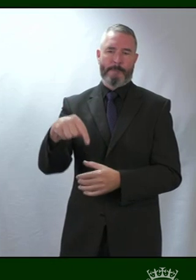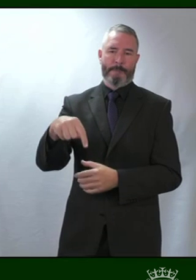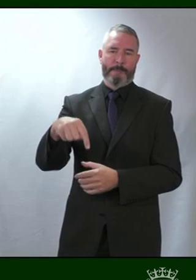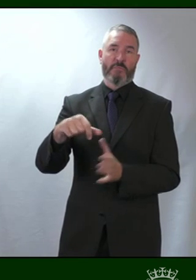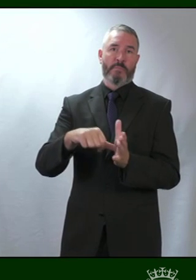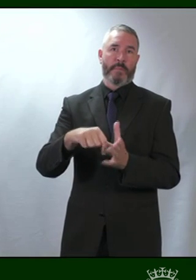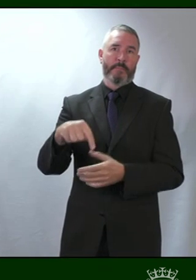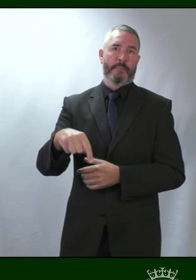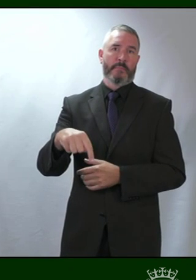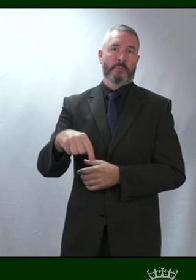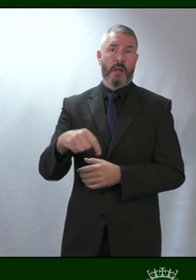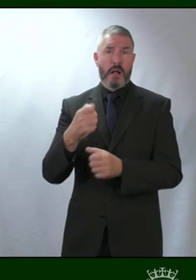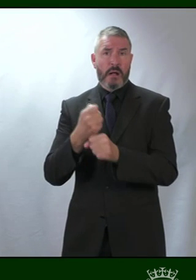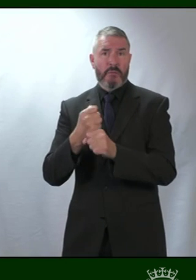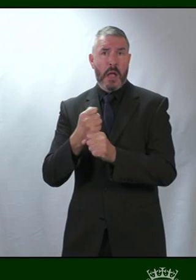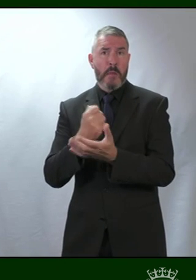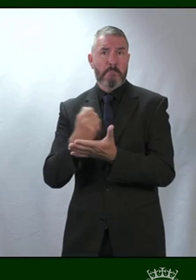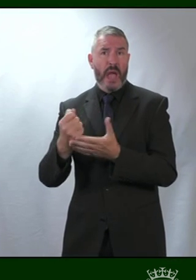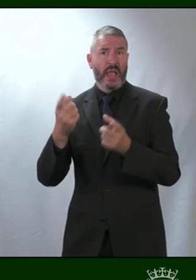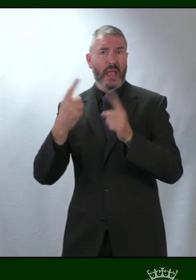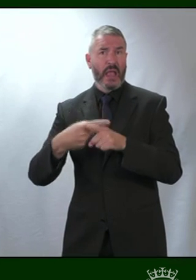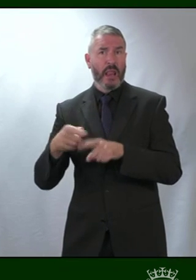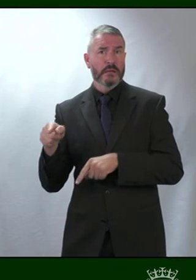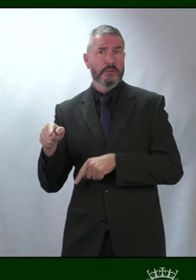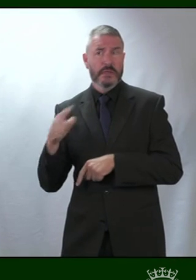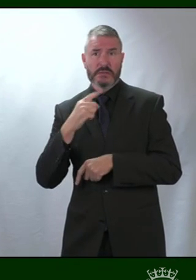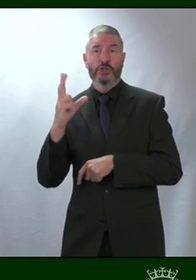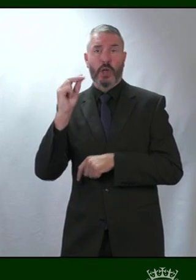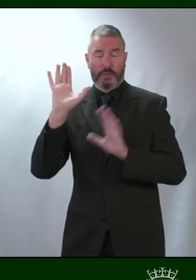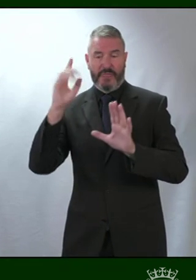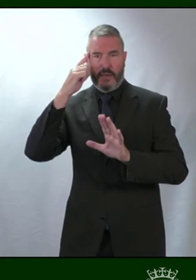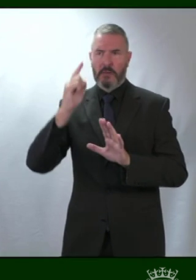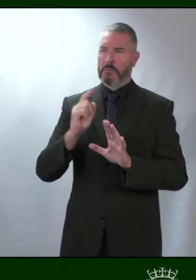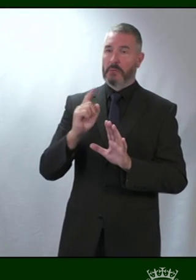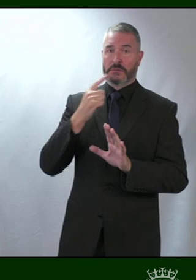Even the Governor of the Bank of England is telling the Prime Minister to stop and rethink.